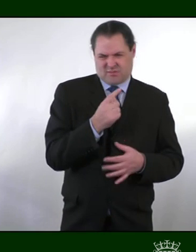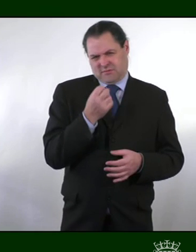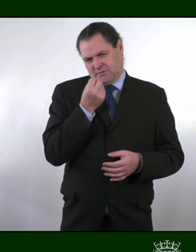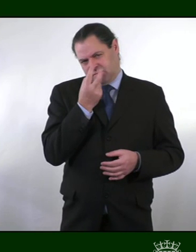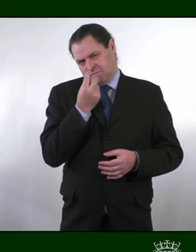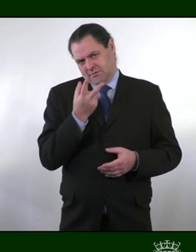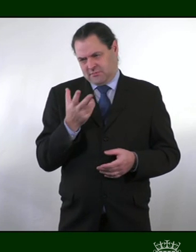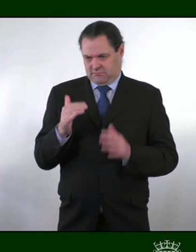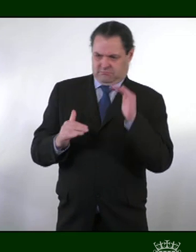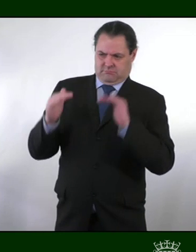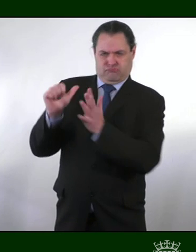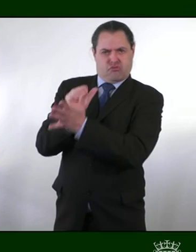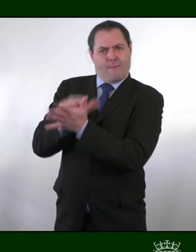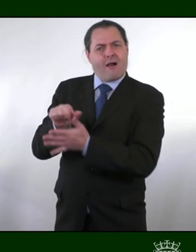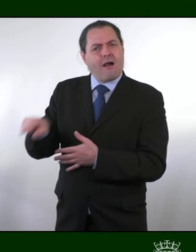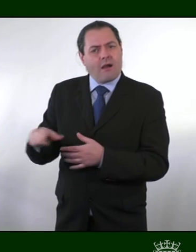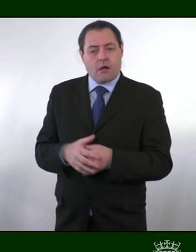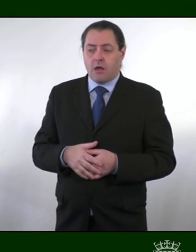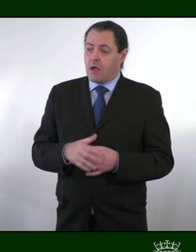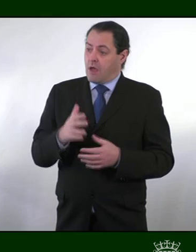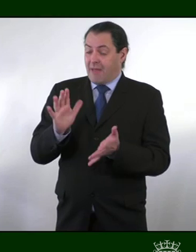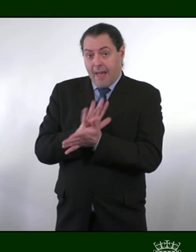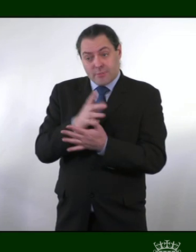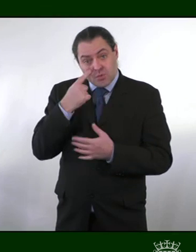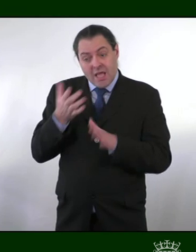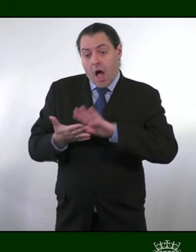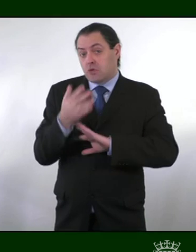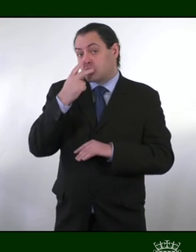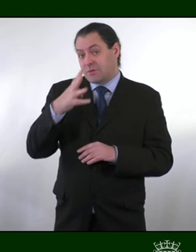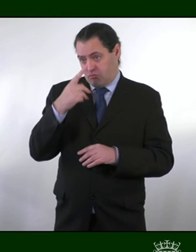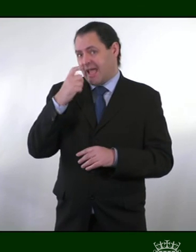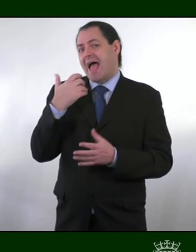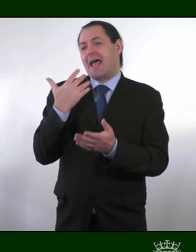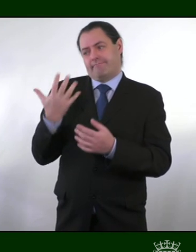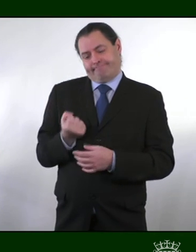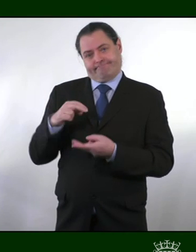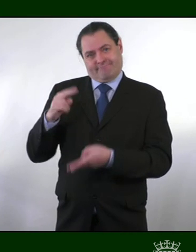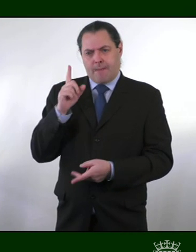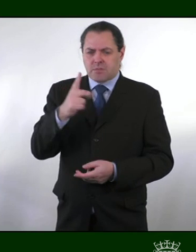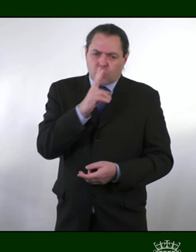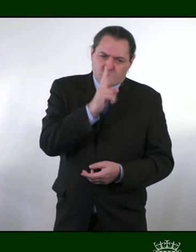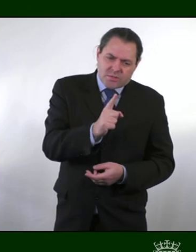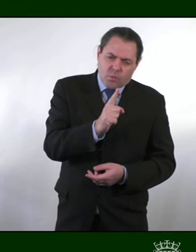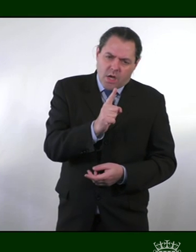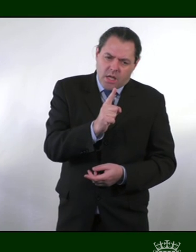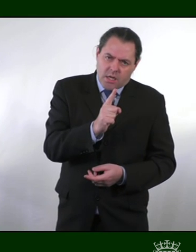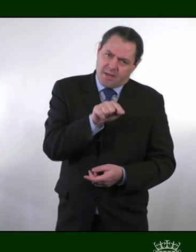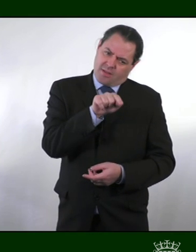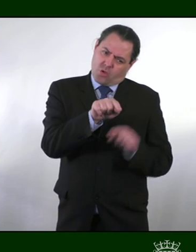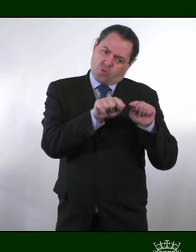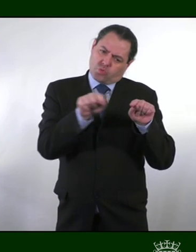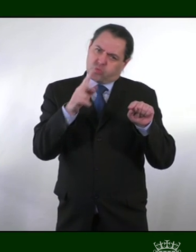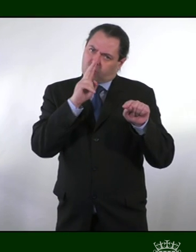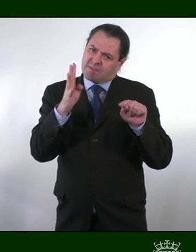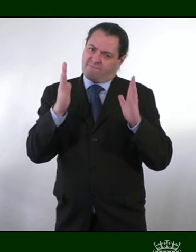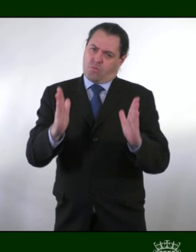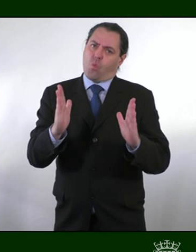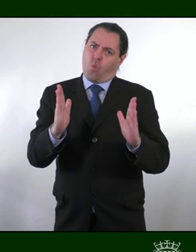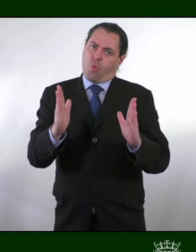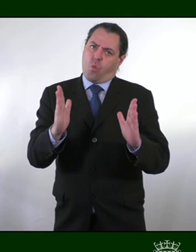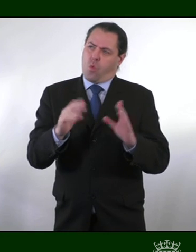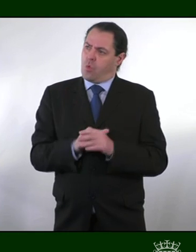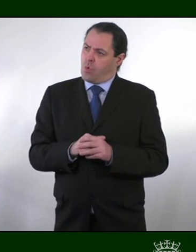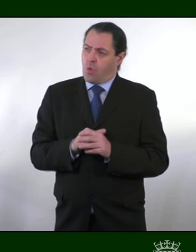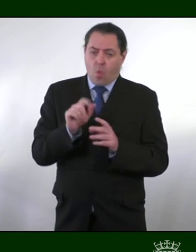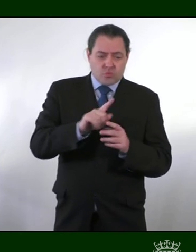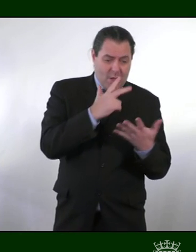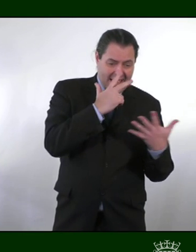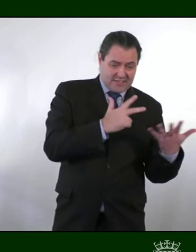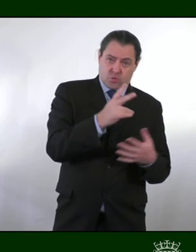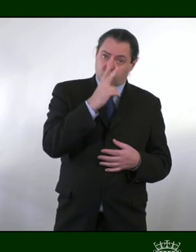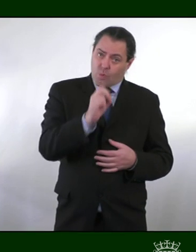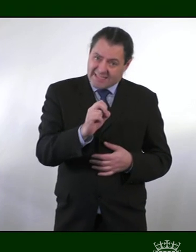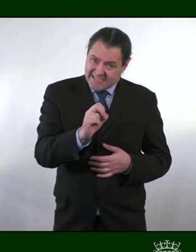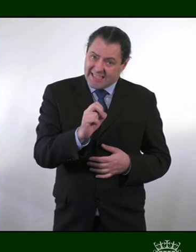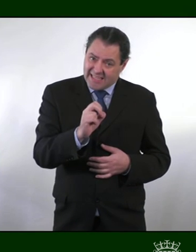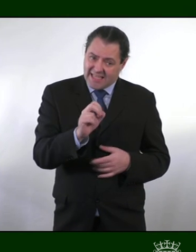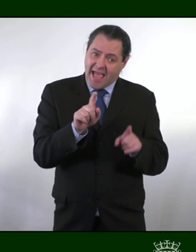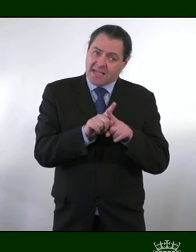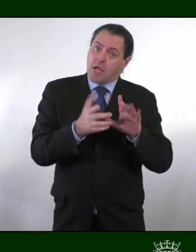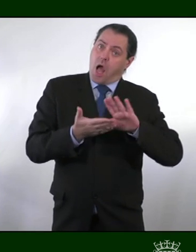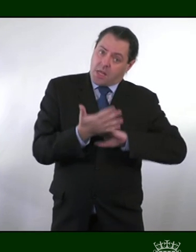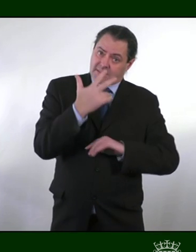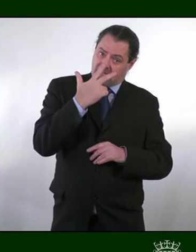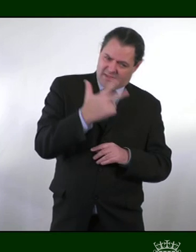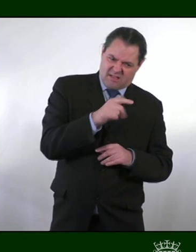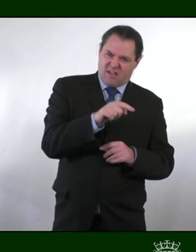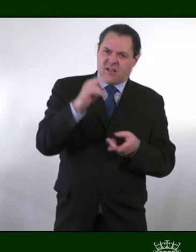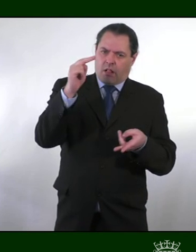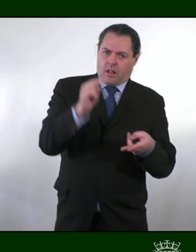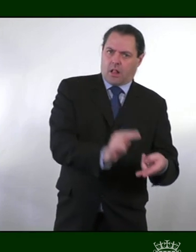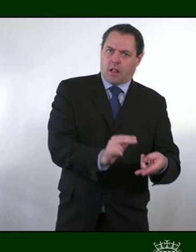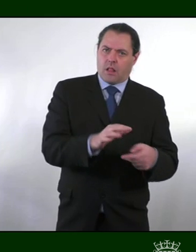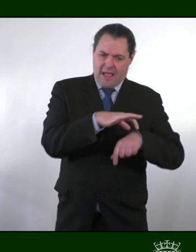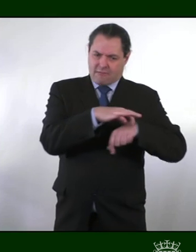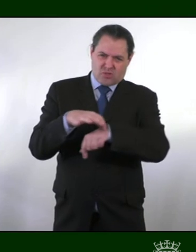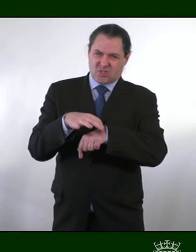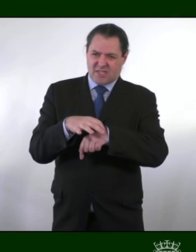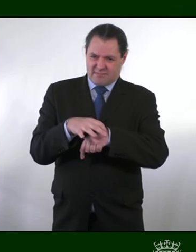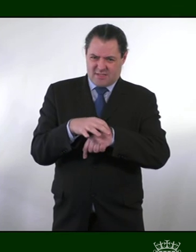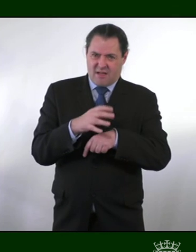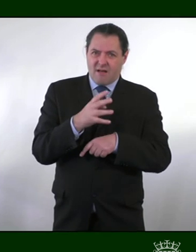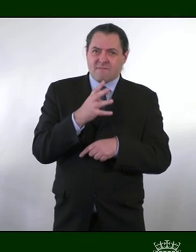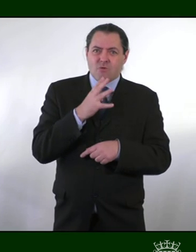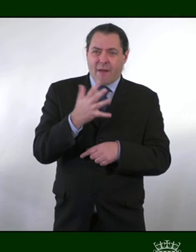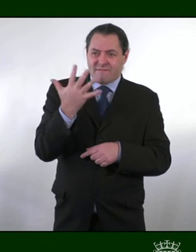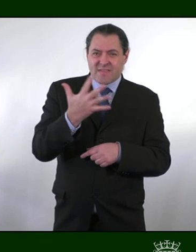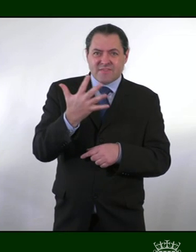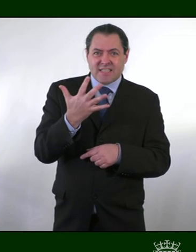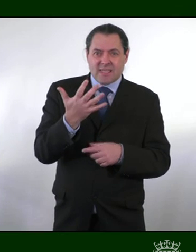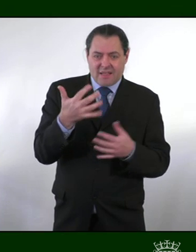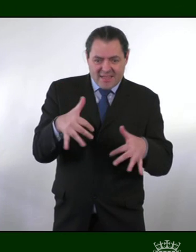I am glad to see that over-23s are eligible, but he said nothing about those in the 21-to-24 bracket, who are on £8.20 an hour, the 18-to-20s, on £6.45 an hour, the under-18s, on £4.55 an hour, and apprentices, on merely £4.15 an hour.